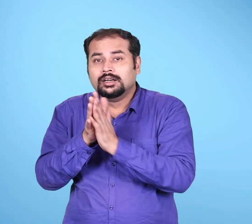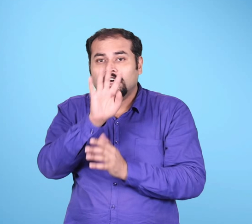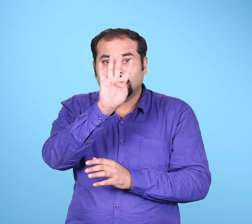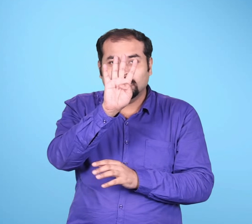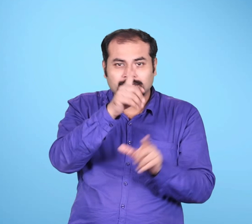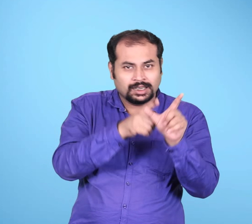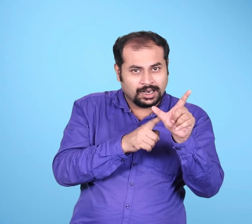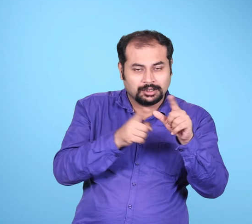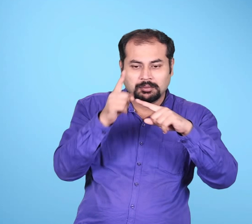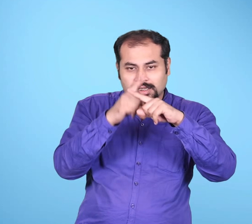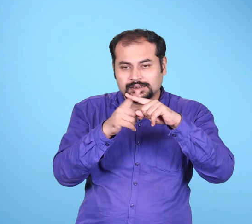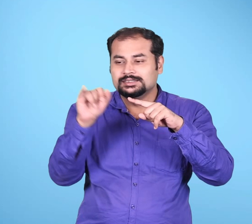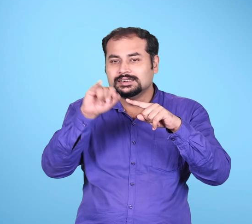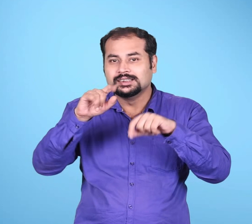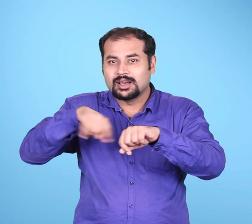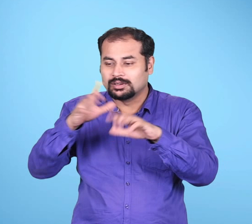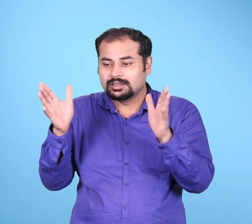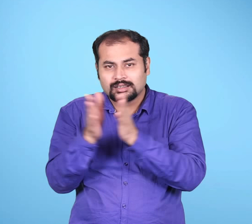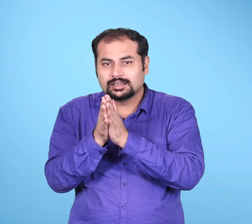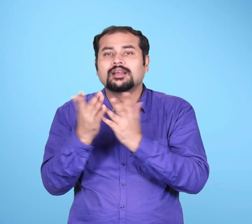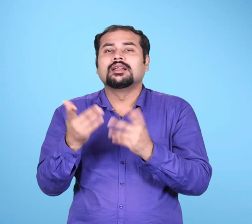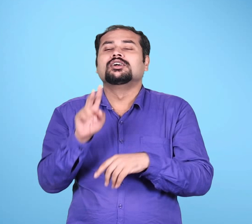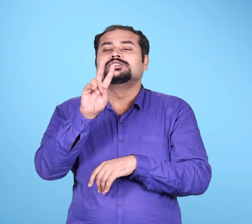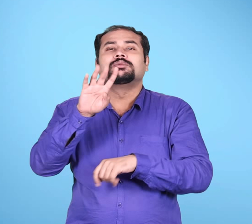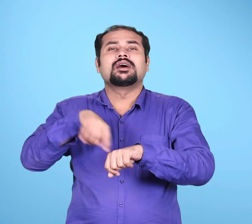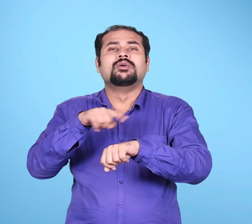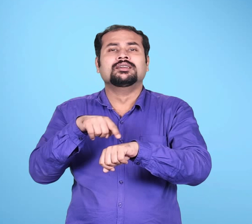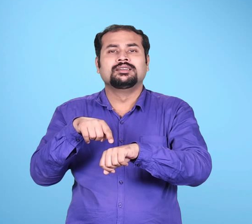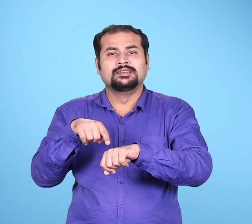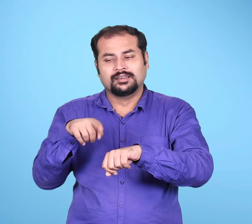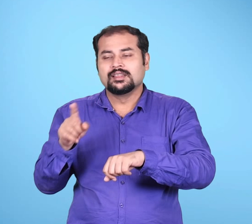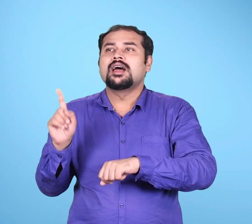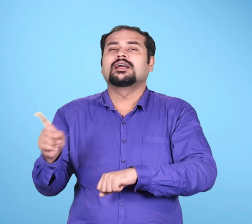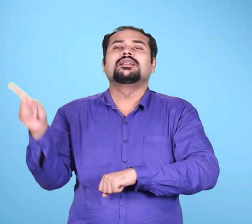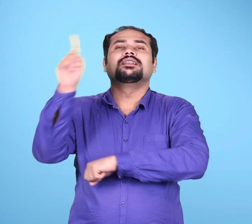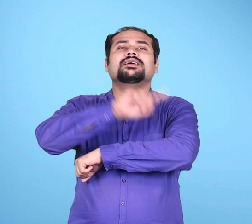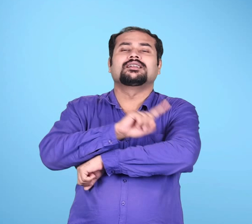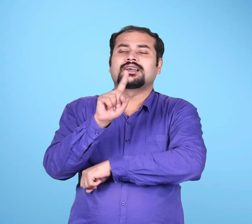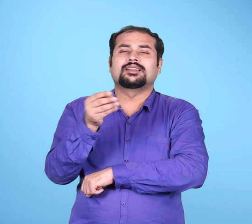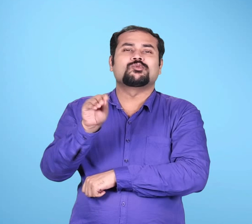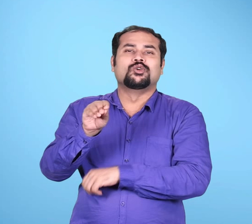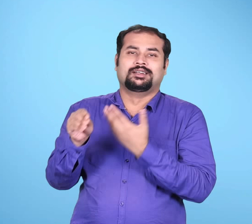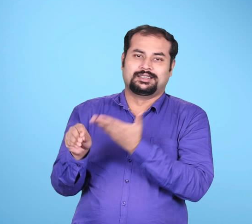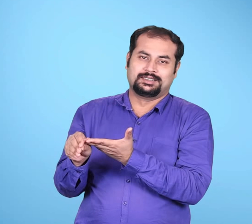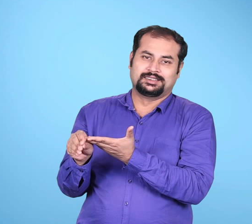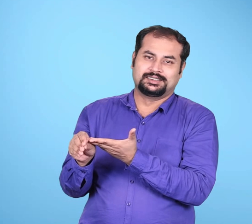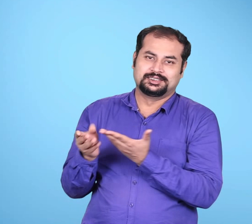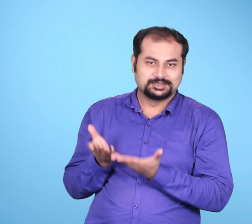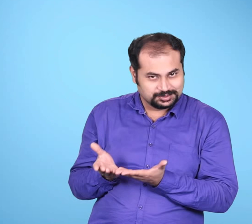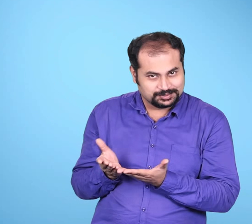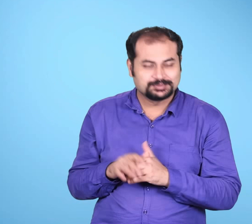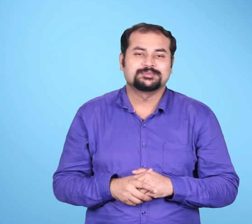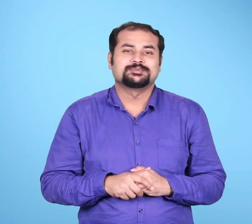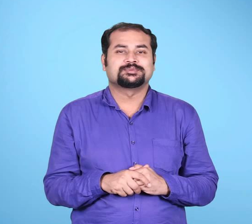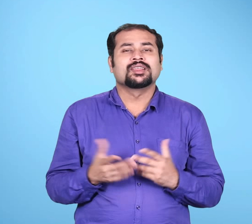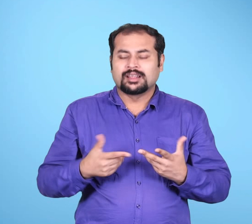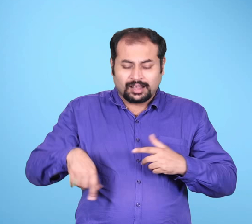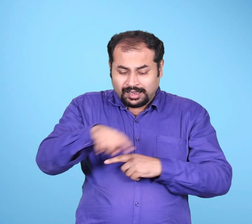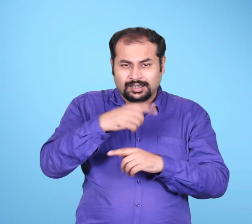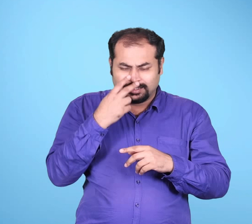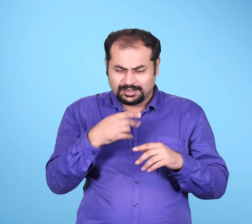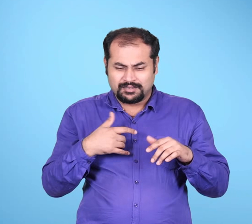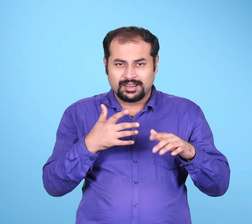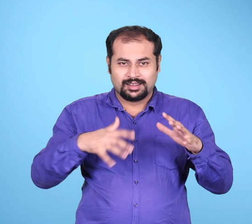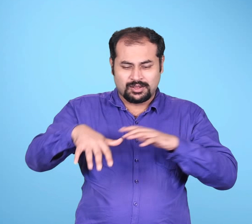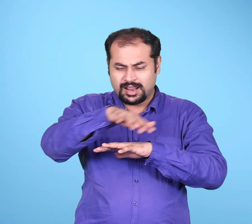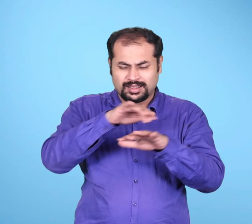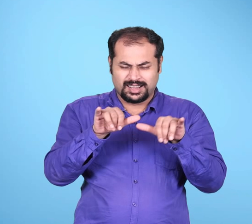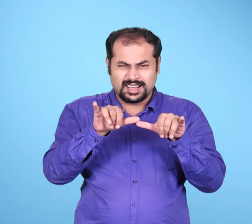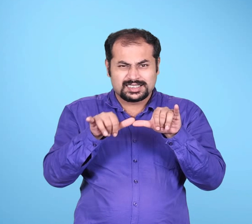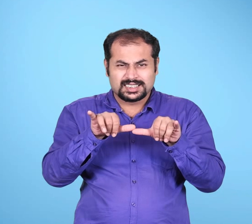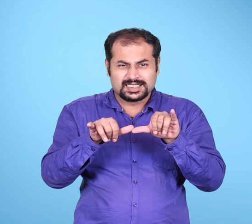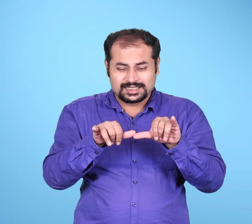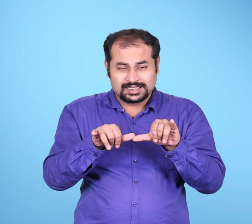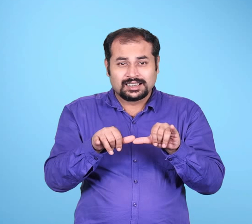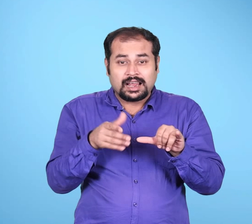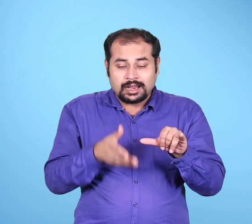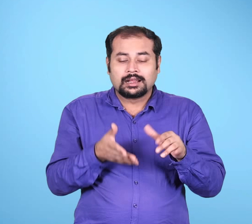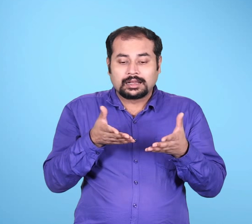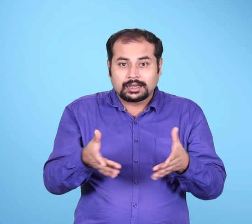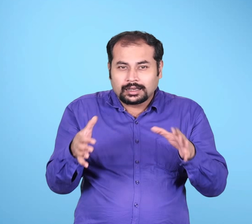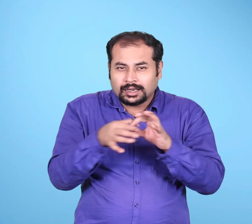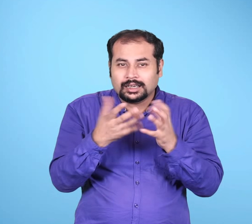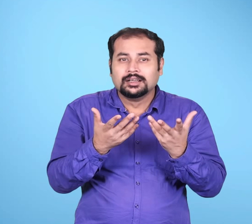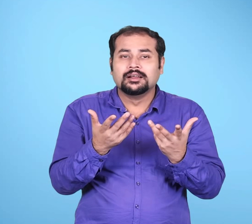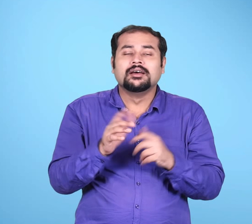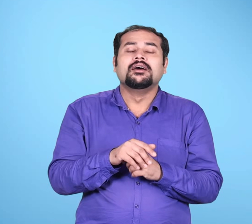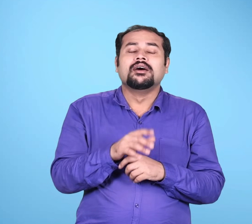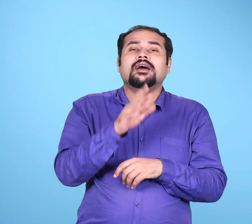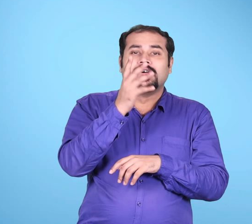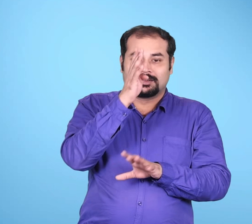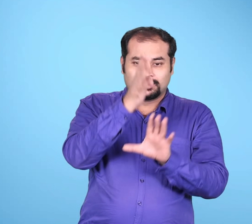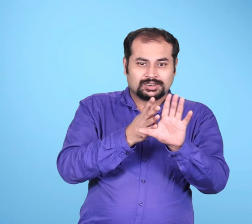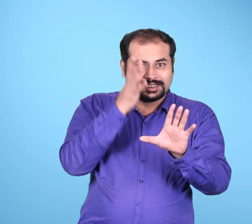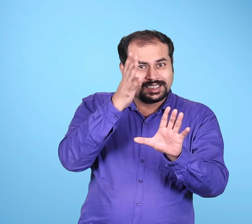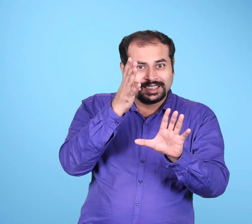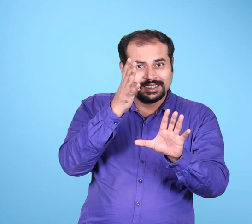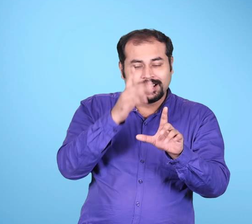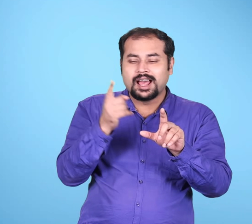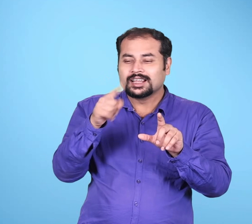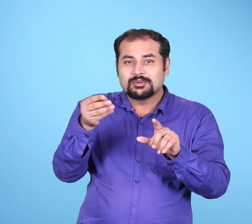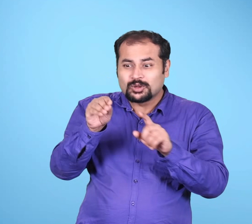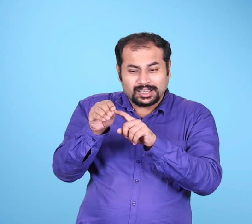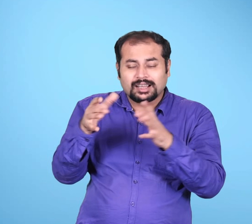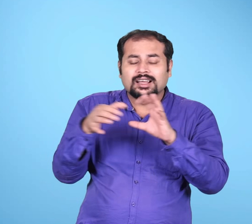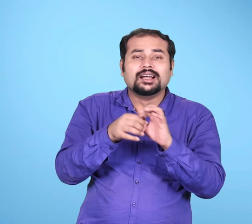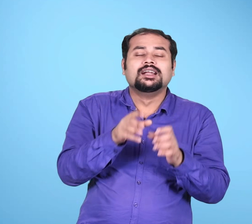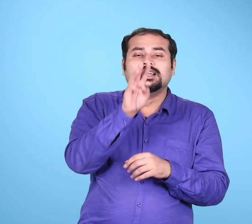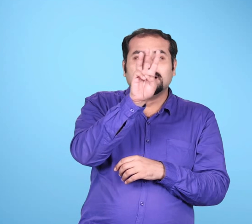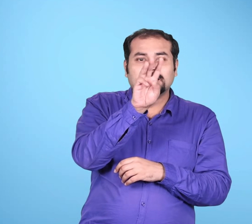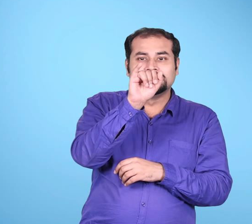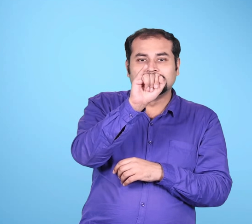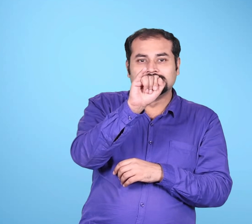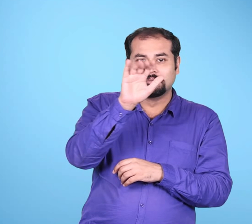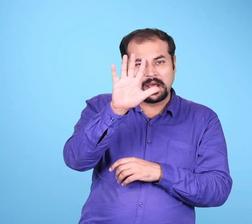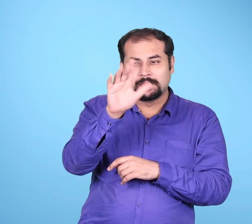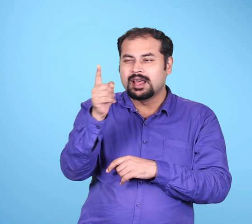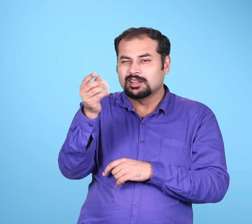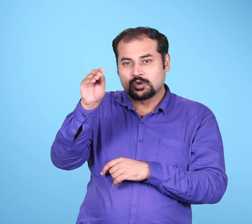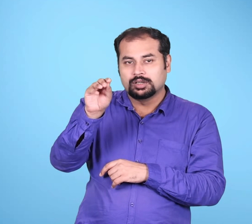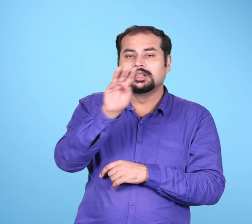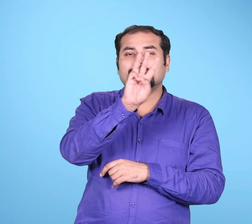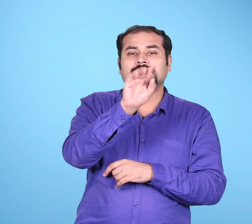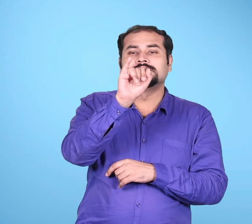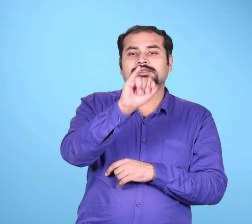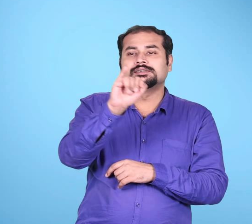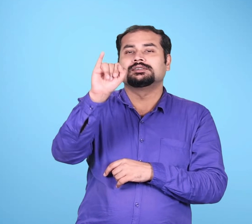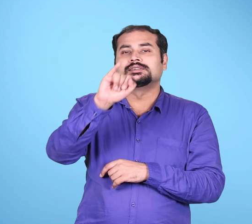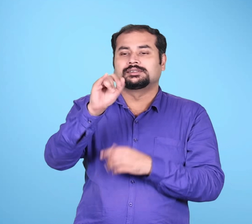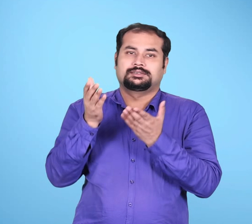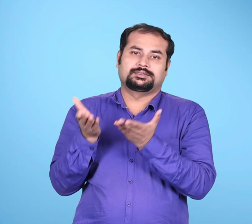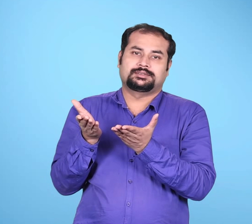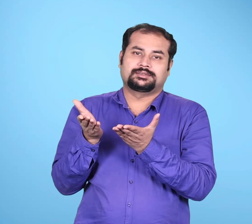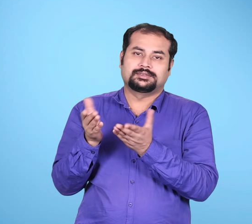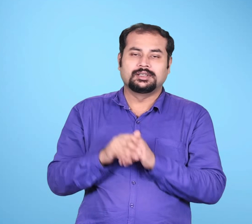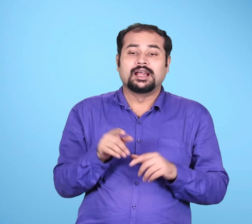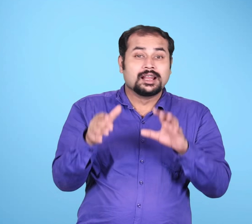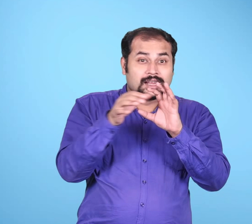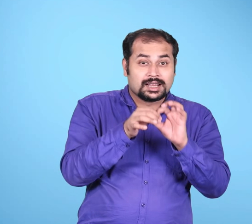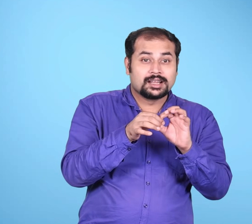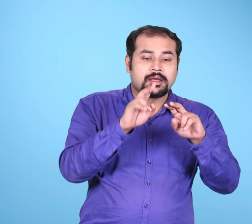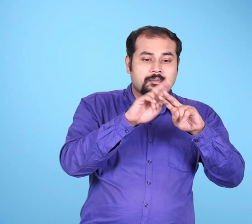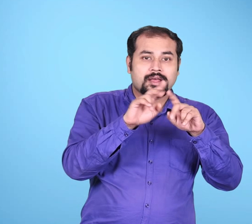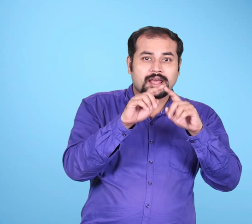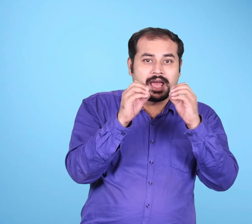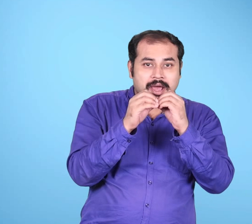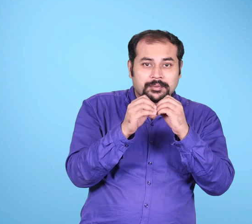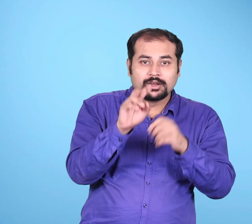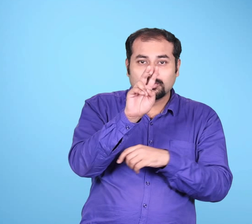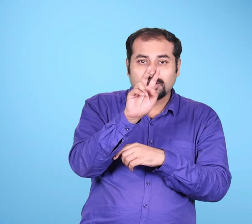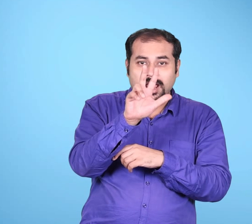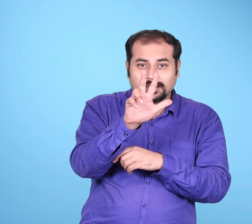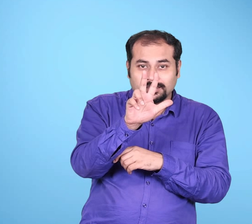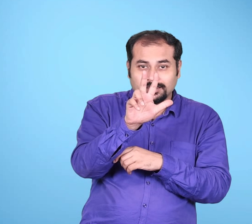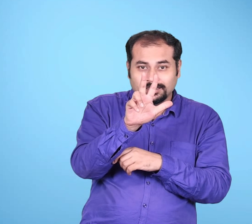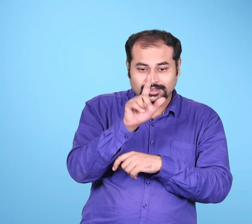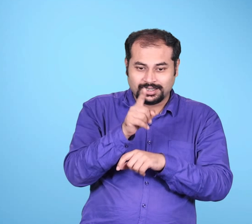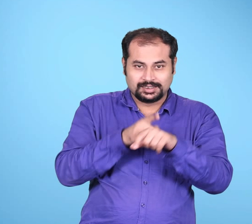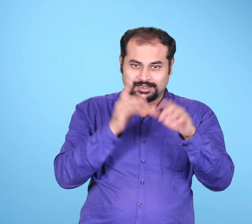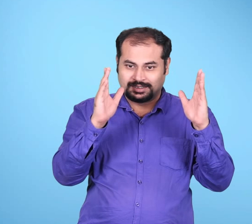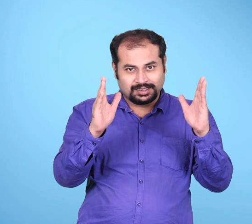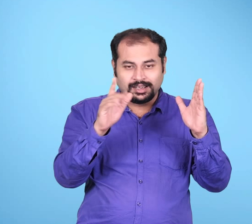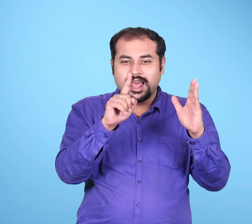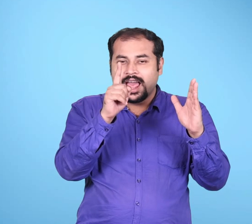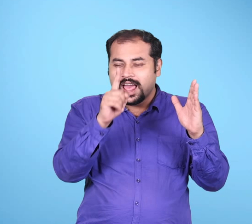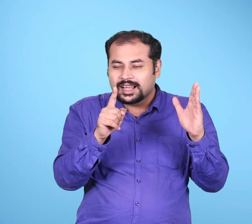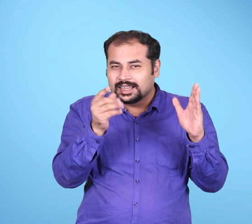are added up over 4 years, that is, 24 hours and adjusted in the fourth year, when these additional 24 hours, that is, one day is added to the year. Therefore, the month of February in a leap year has